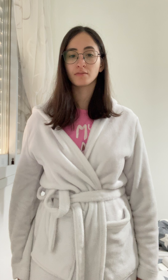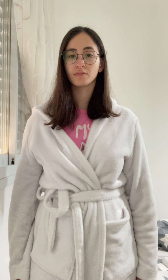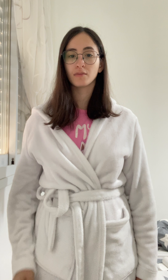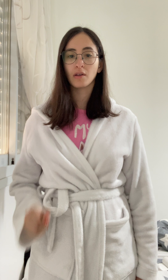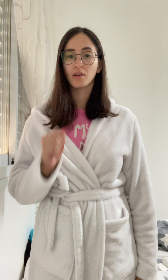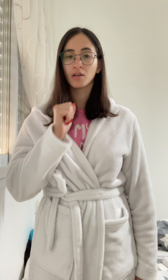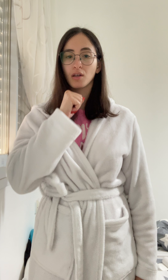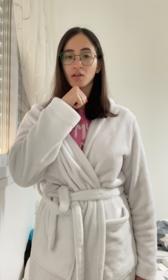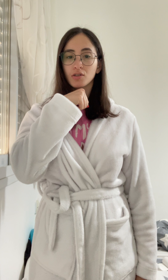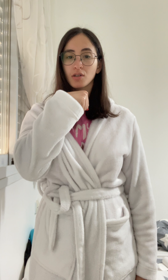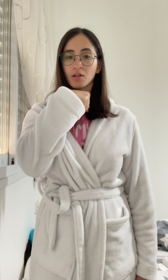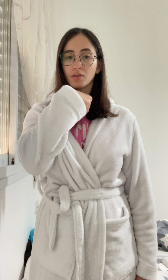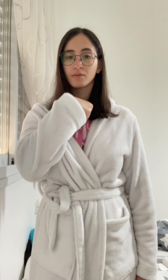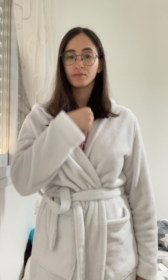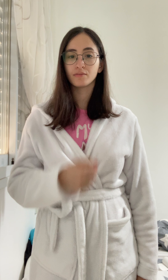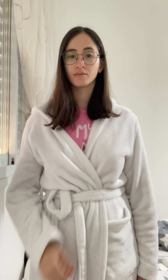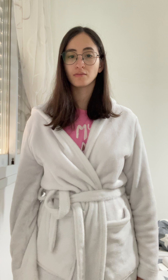ישן